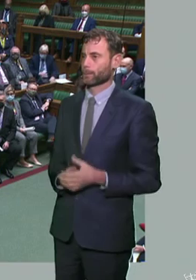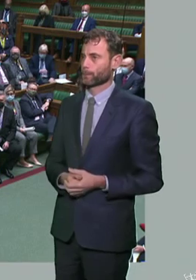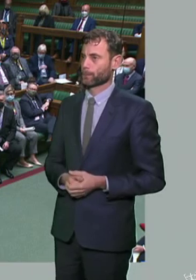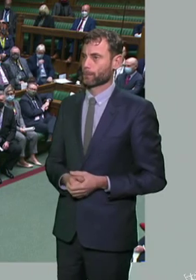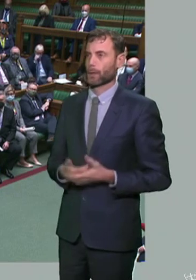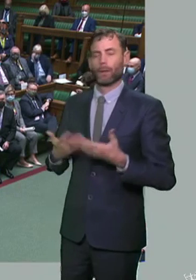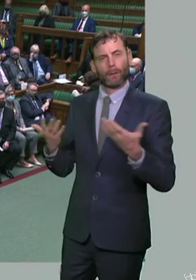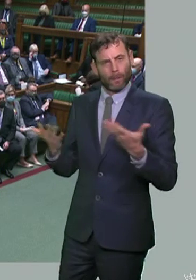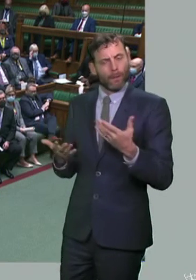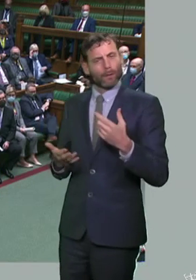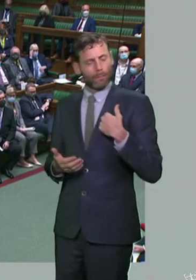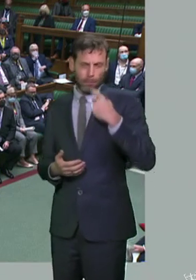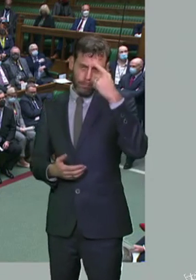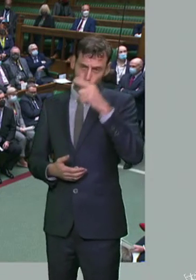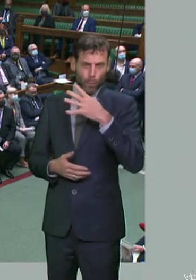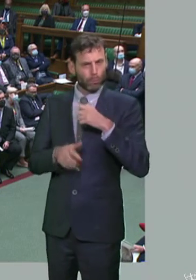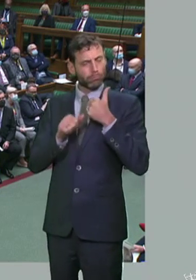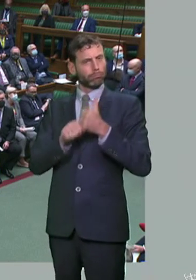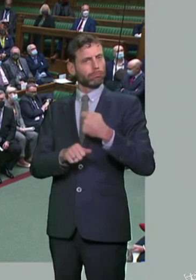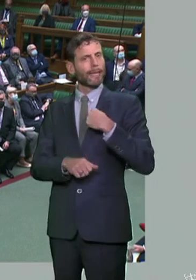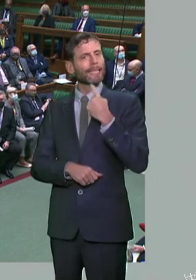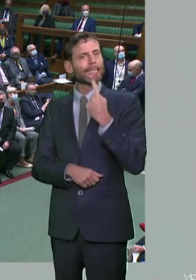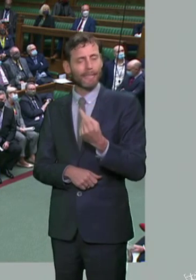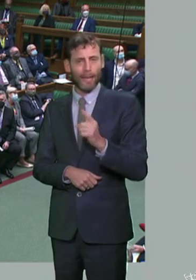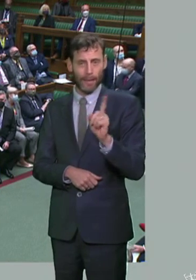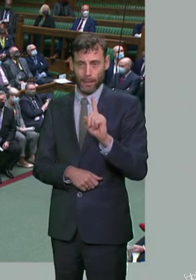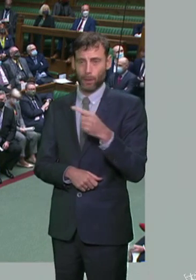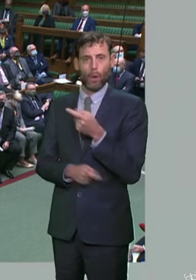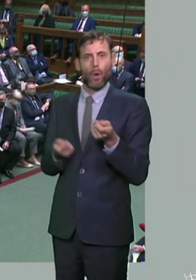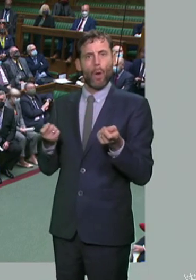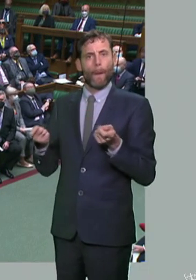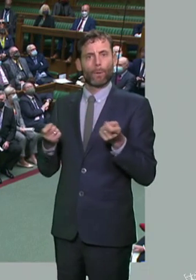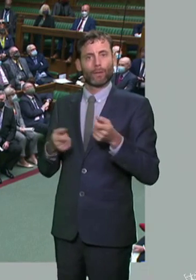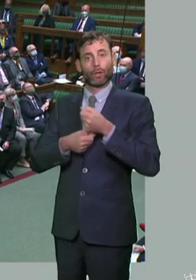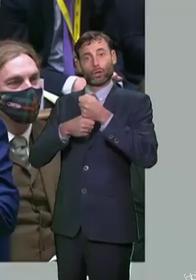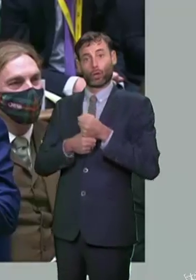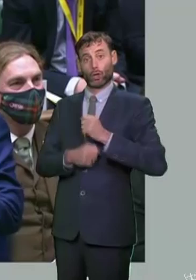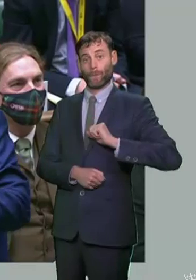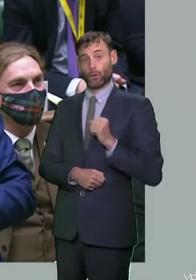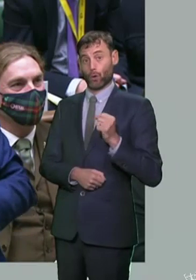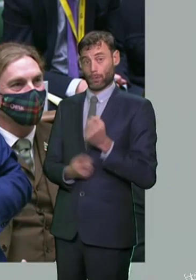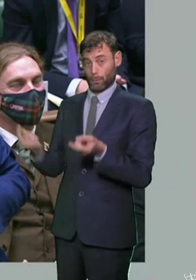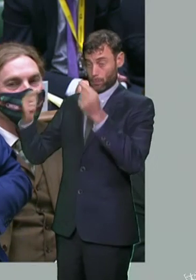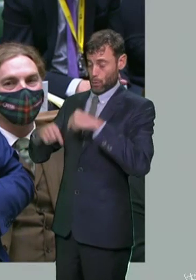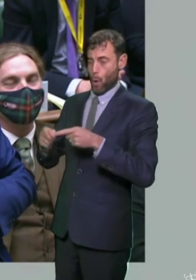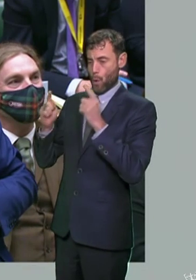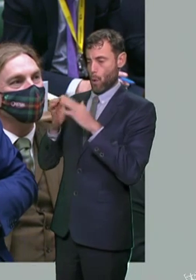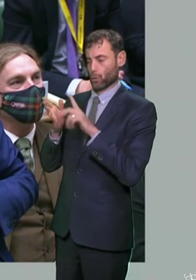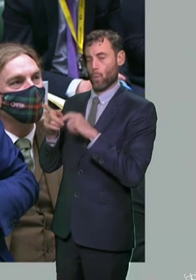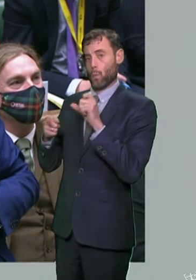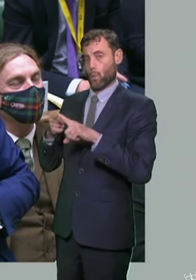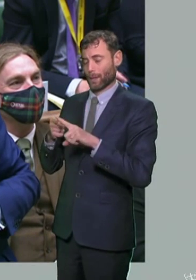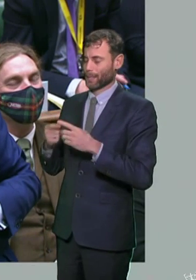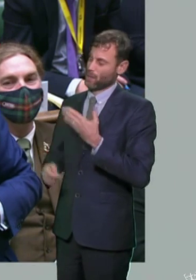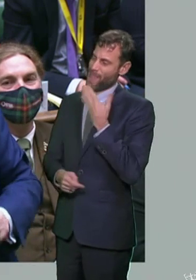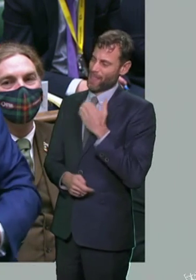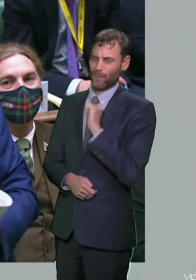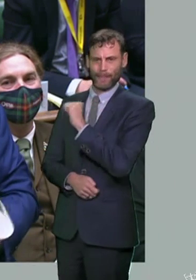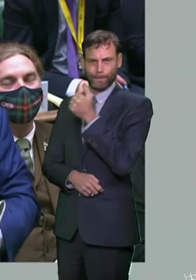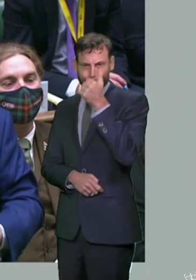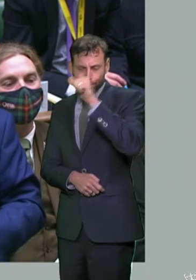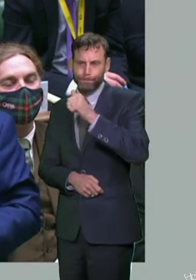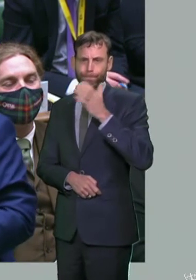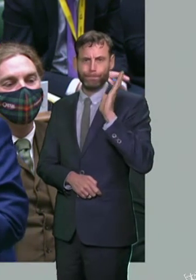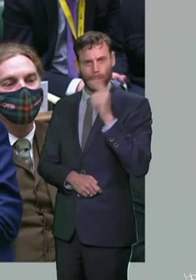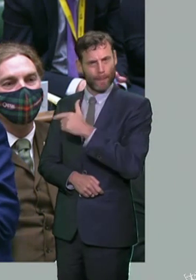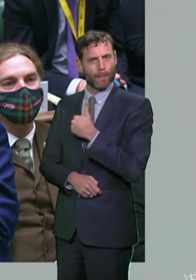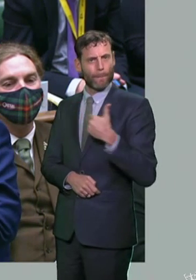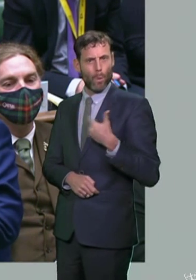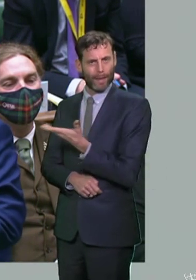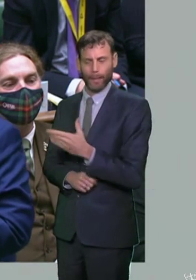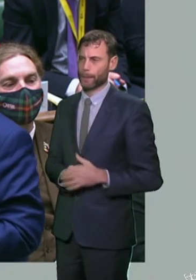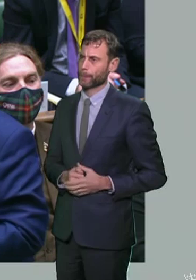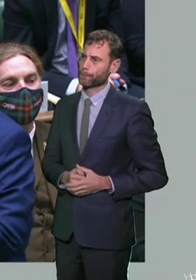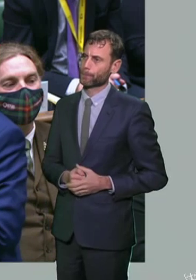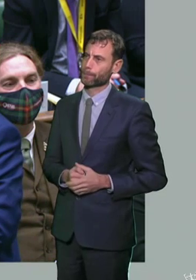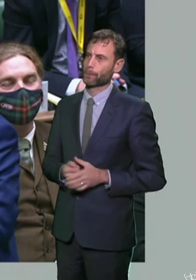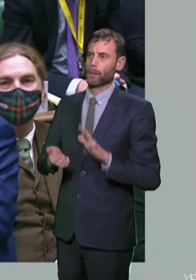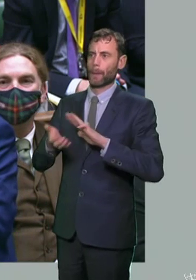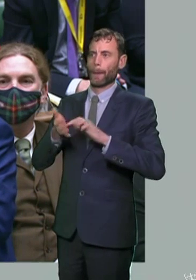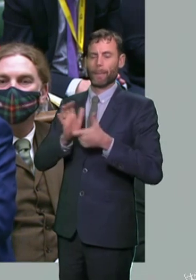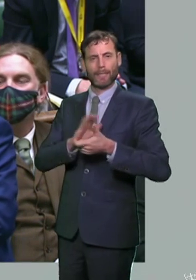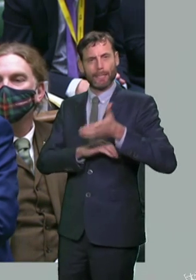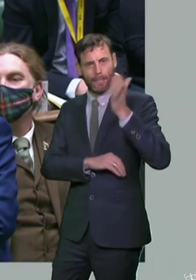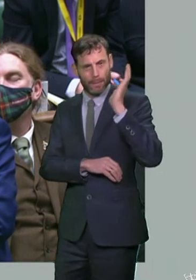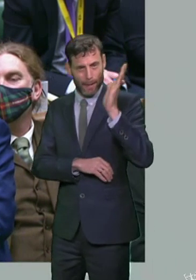I am sure, Mr Speaker, that you will wish to join me and the rest of the House in welcoming the Moderator of the Church of Scotland, Lord Wallace, to the Gallery today and thanking him for the sage words of his sermon this morning.